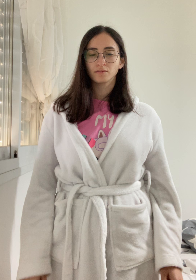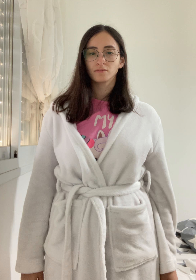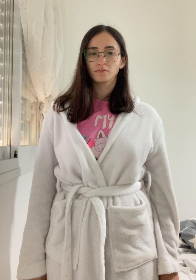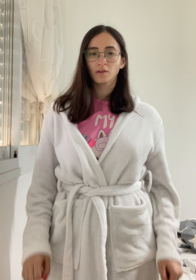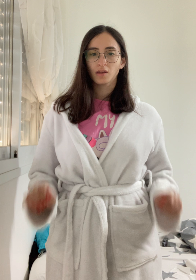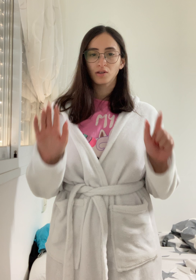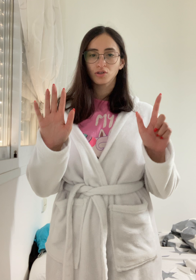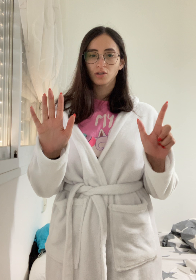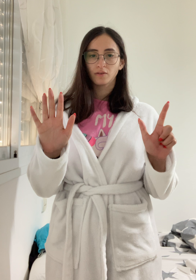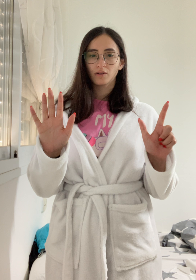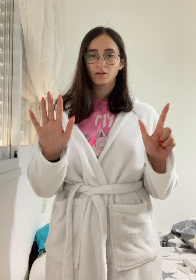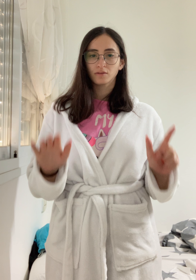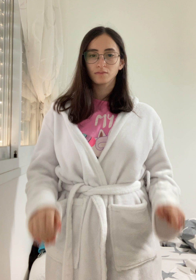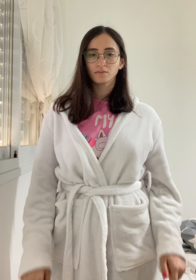שבע